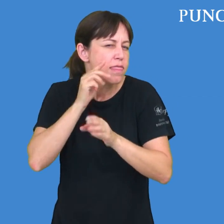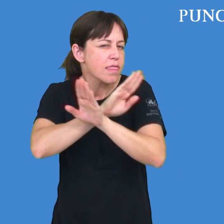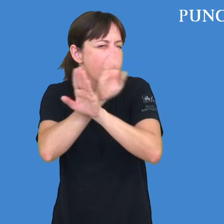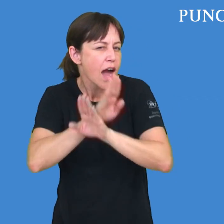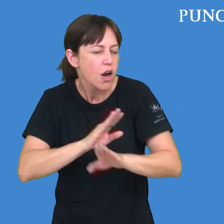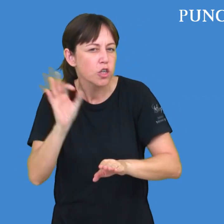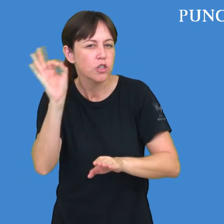resultado